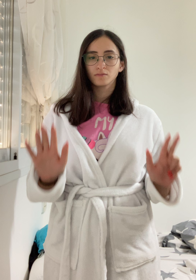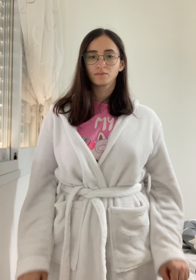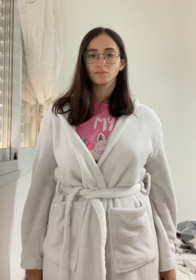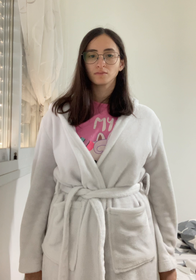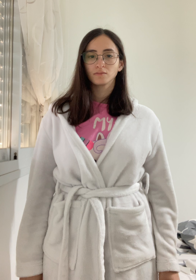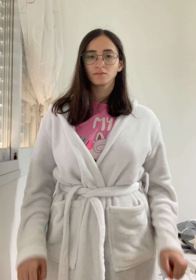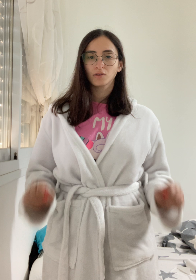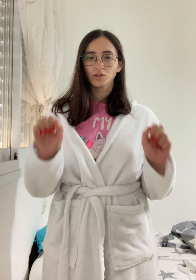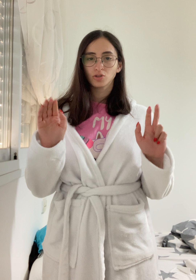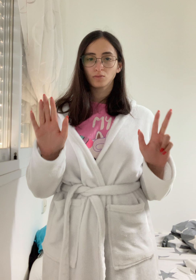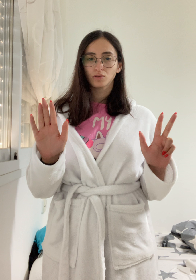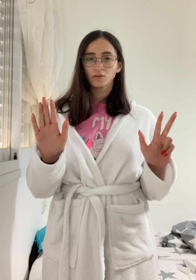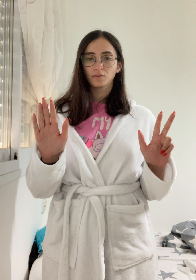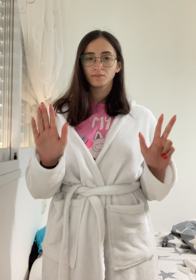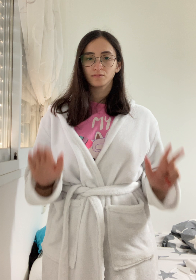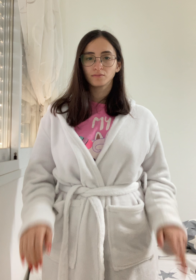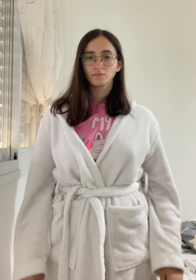שמונה